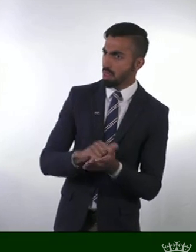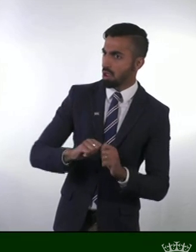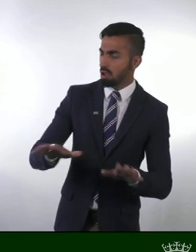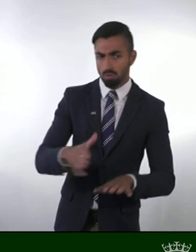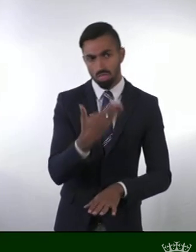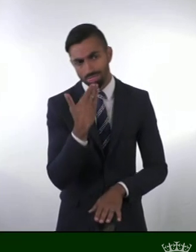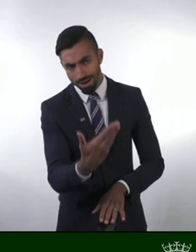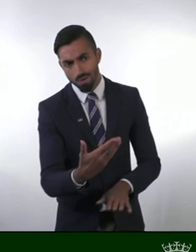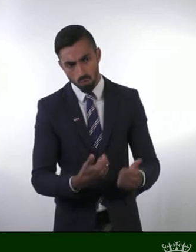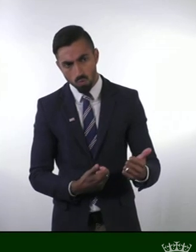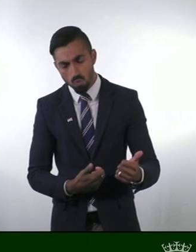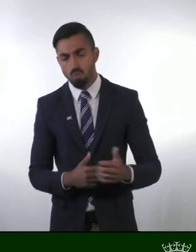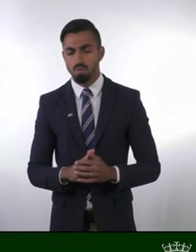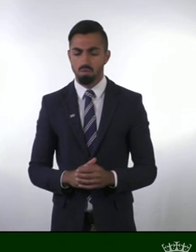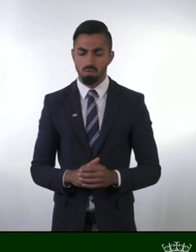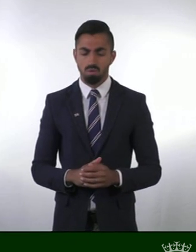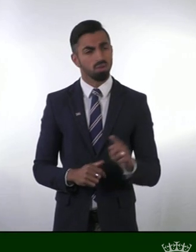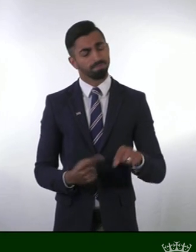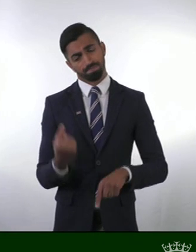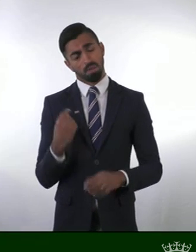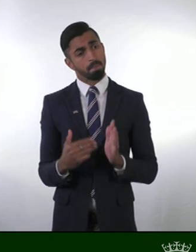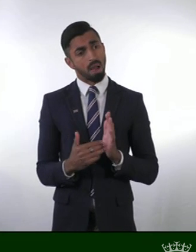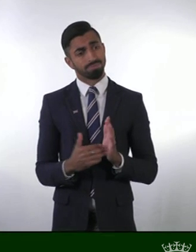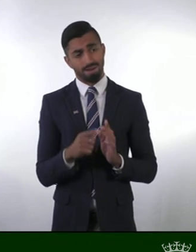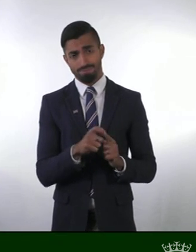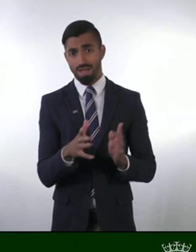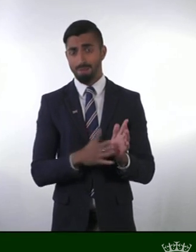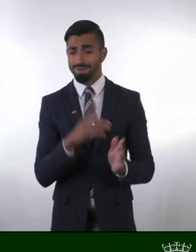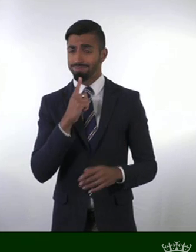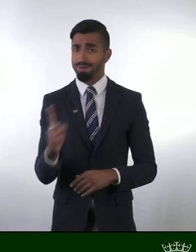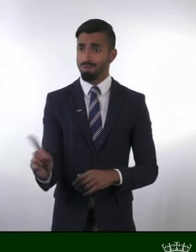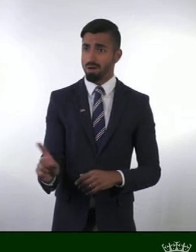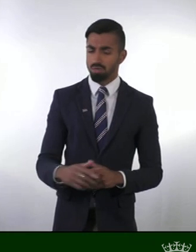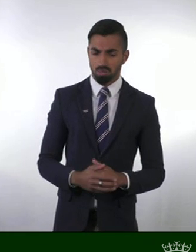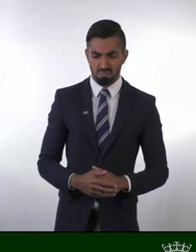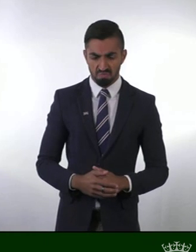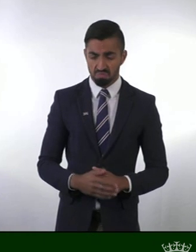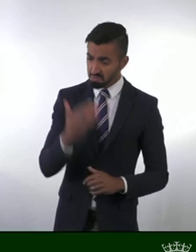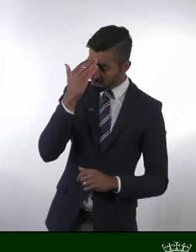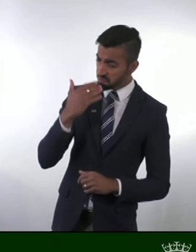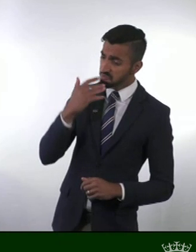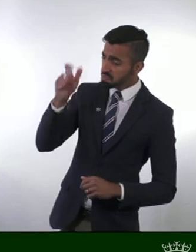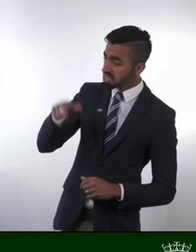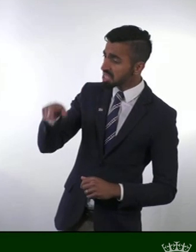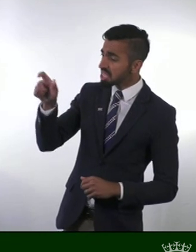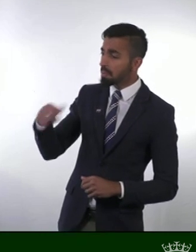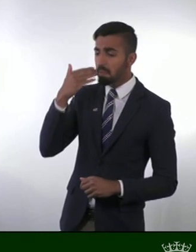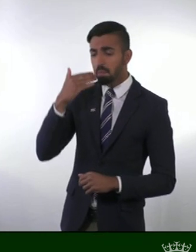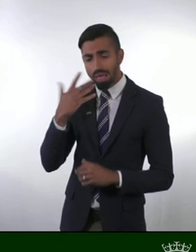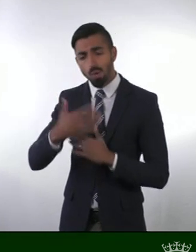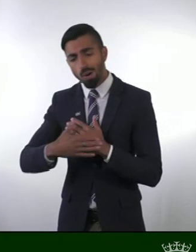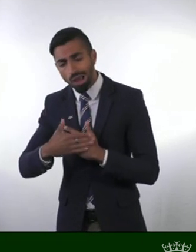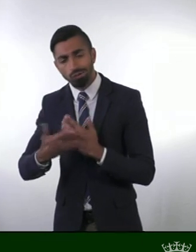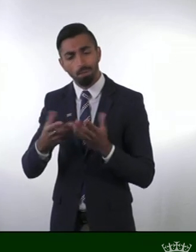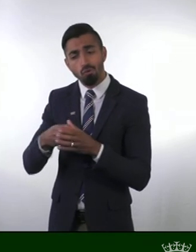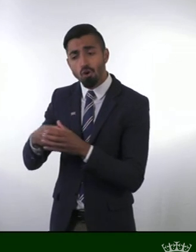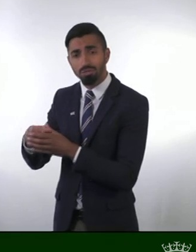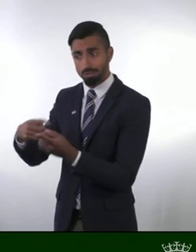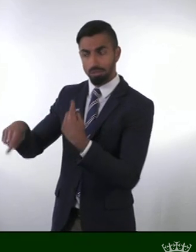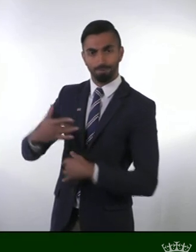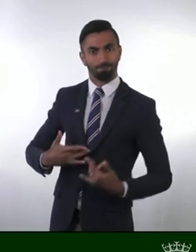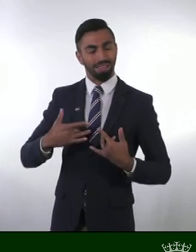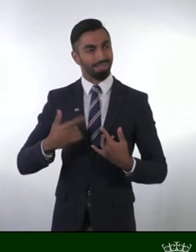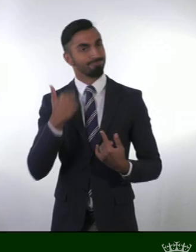The Prime Minister said Monday that feelings of black and minority ethnic groups about discrimination are and I agree with him about that.